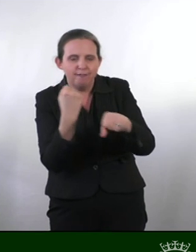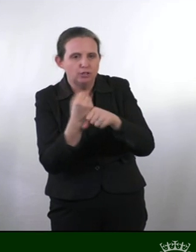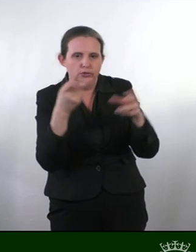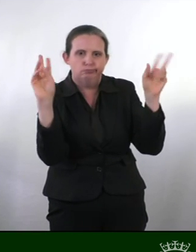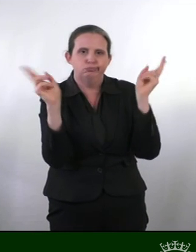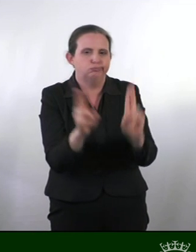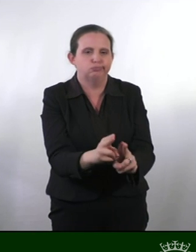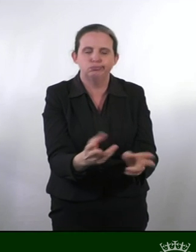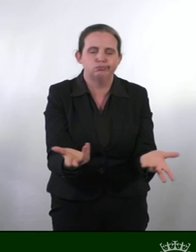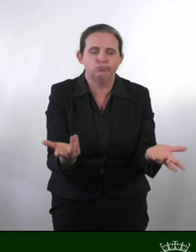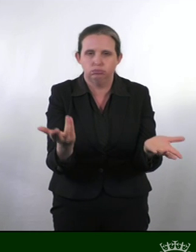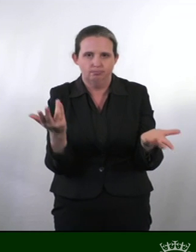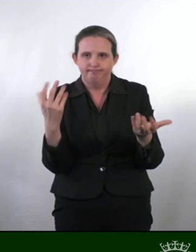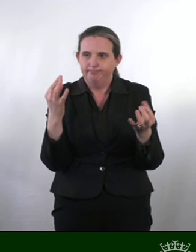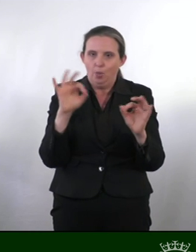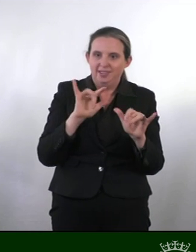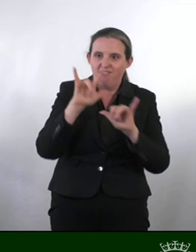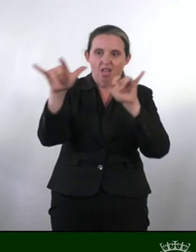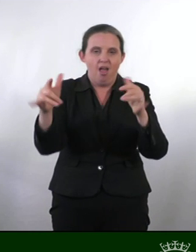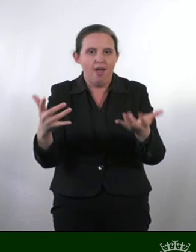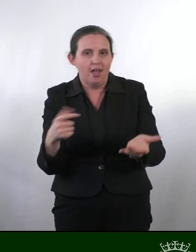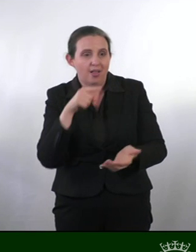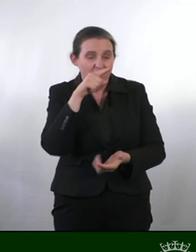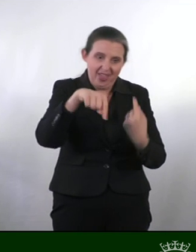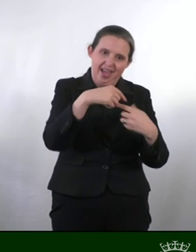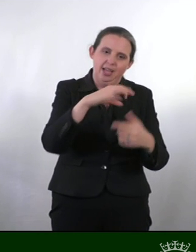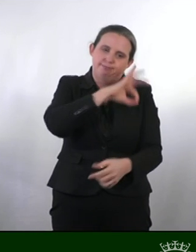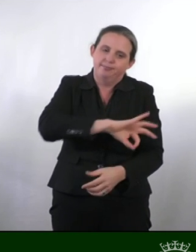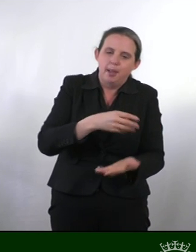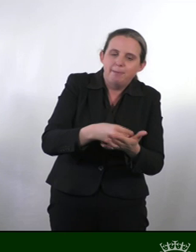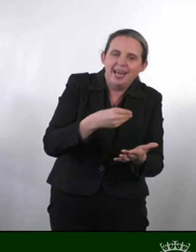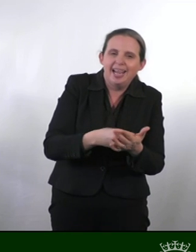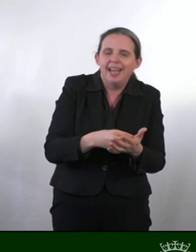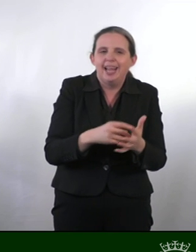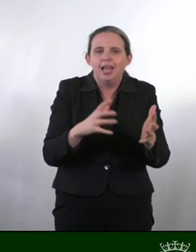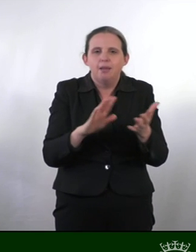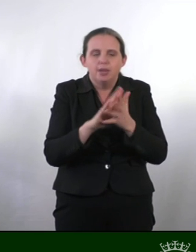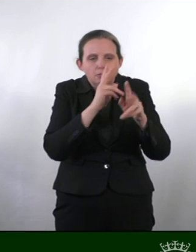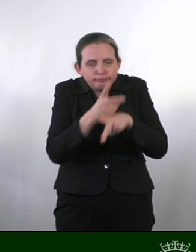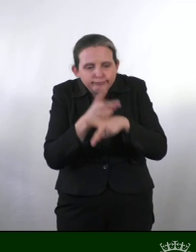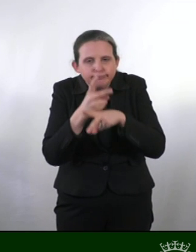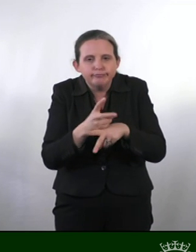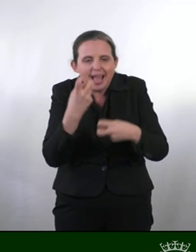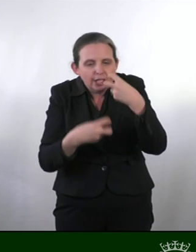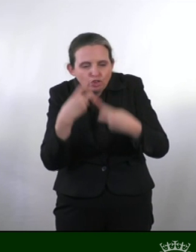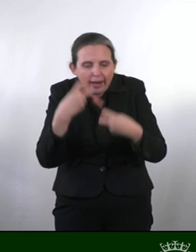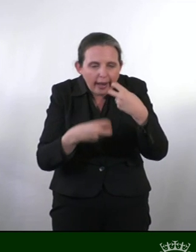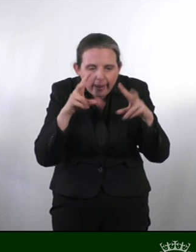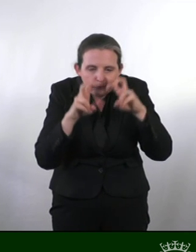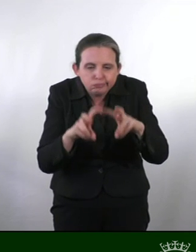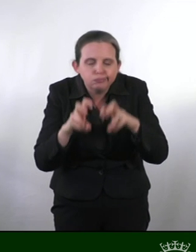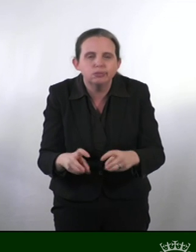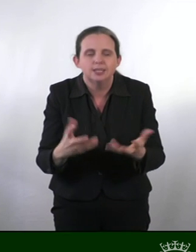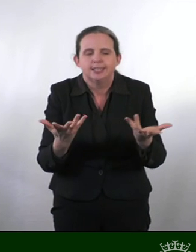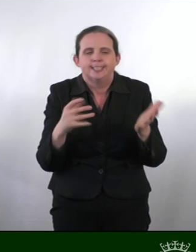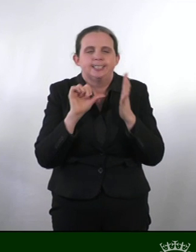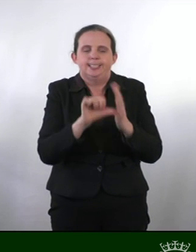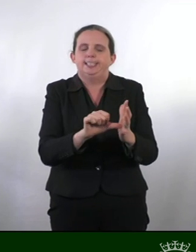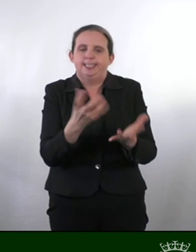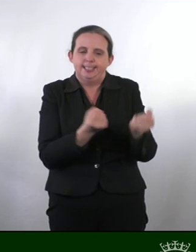When a company makes a lot of its money from servicing aero engines, as Rolls-Royce does, it is a very difficult time at the moment.